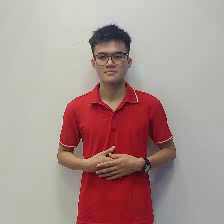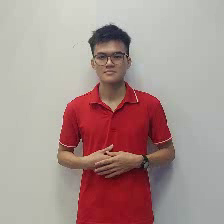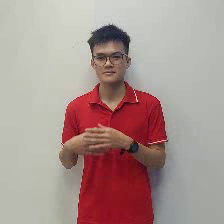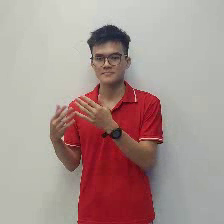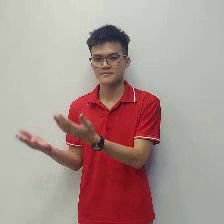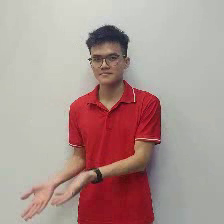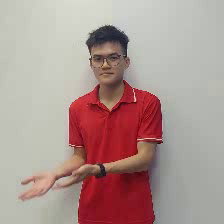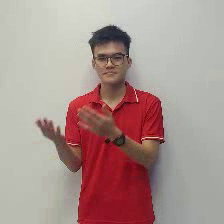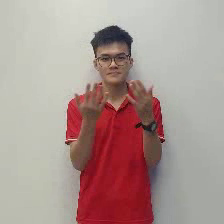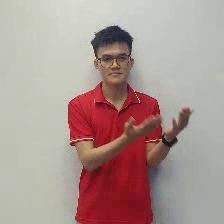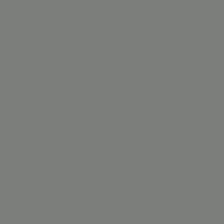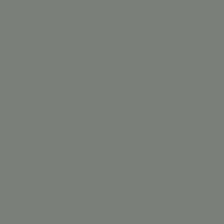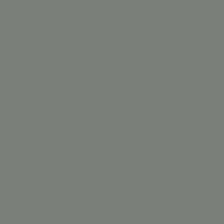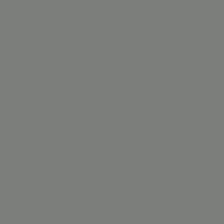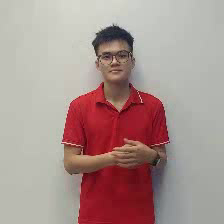Mời vào